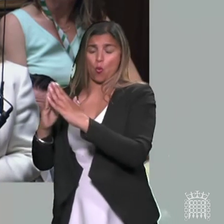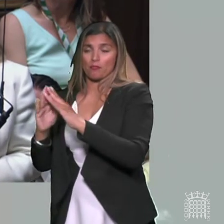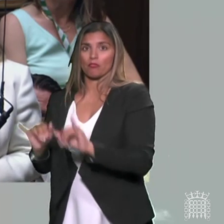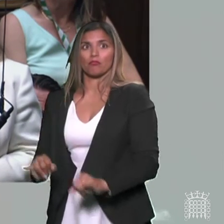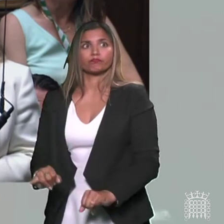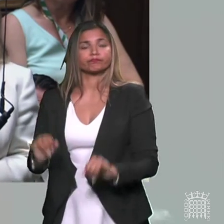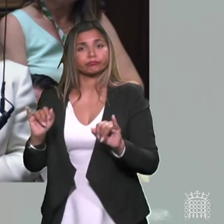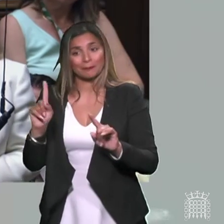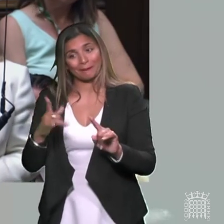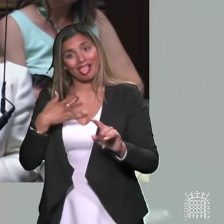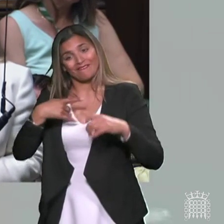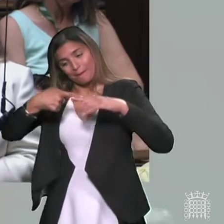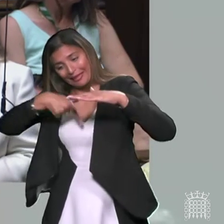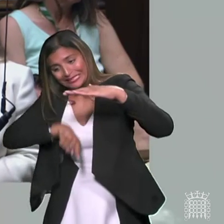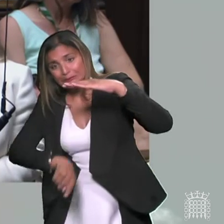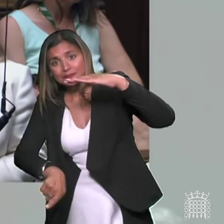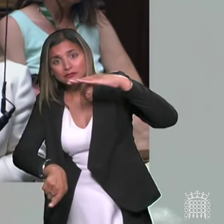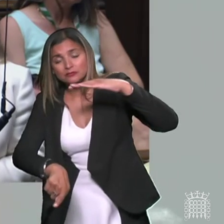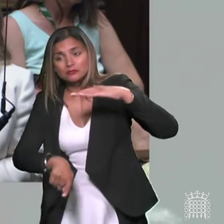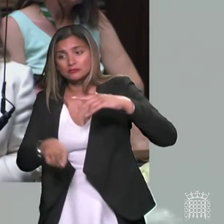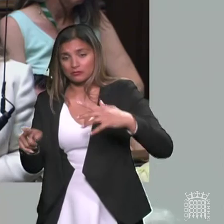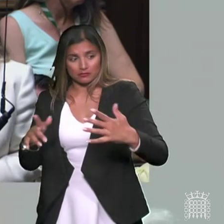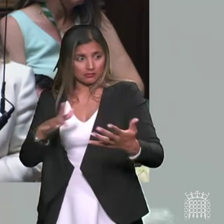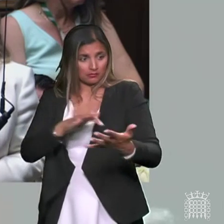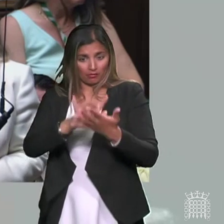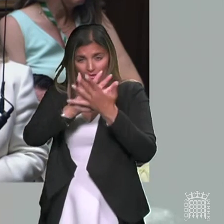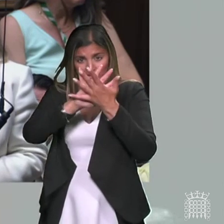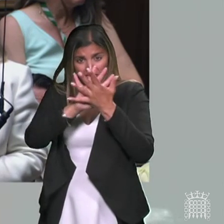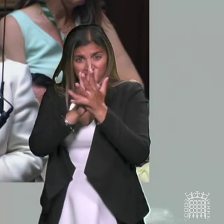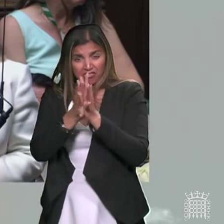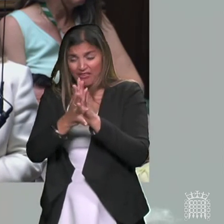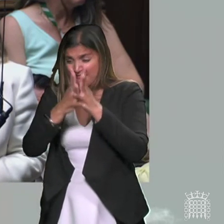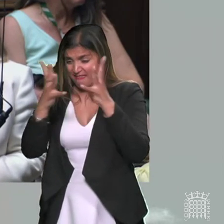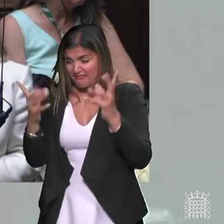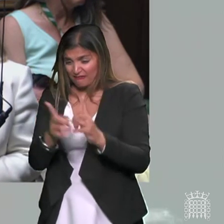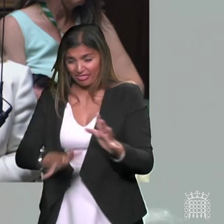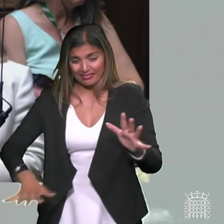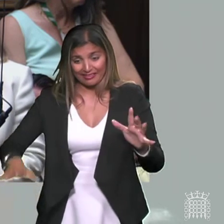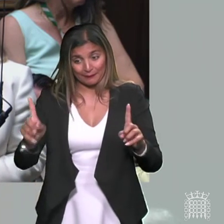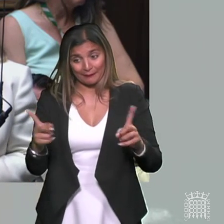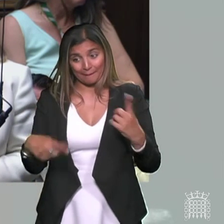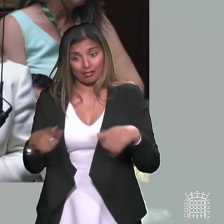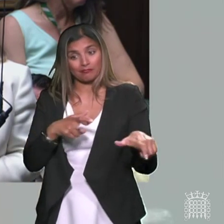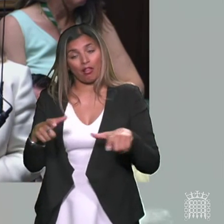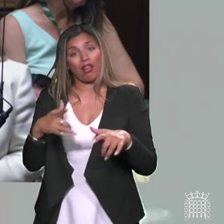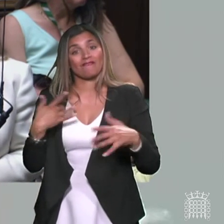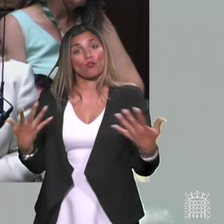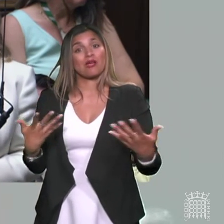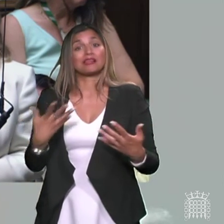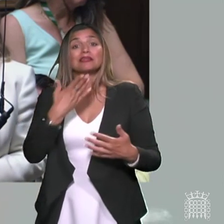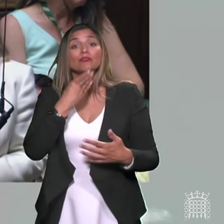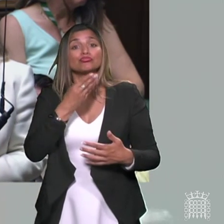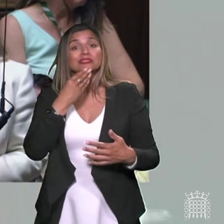People in basement flats lost all their belongings and many people are still in temporary accommodation.